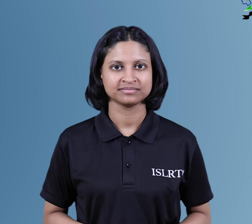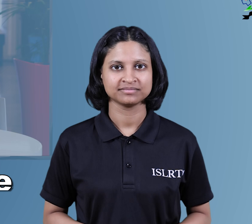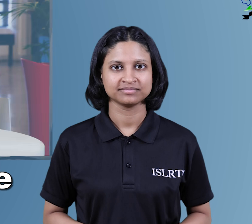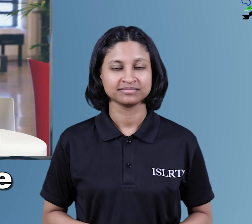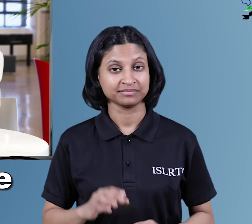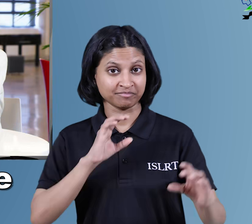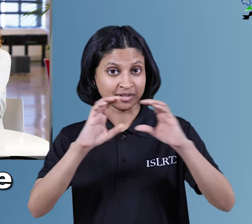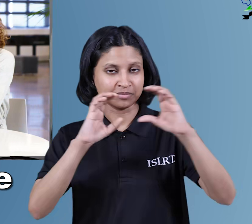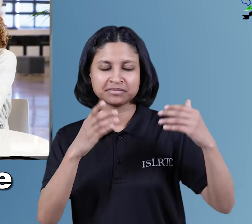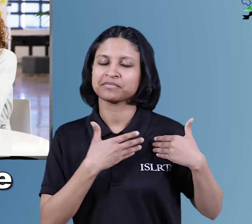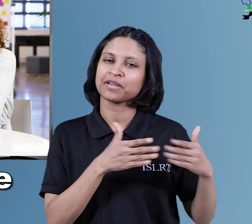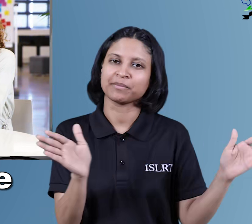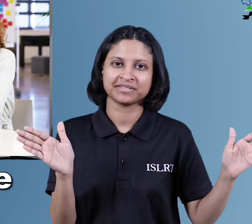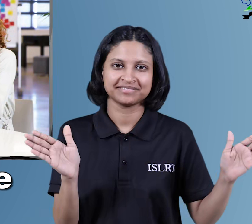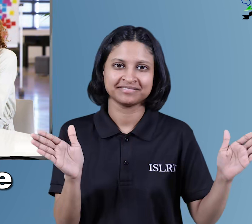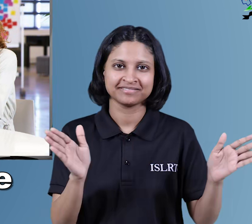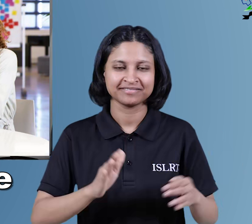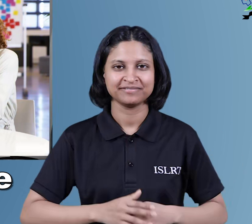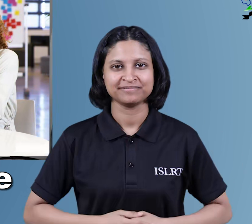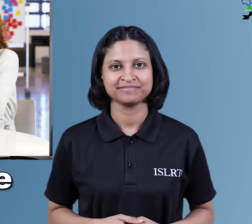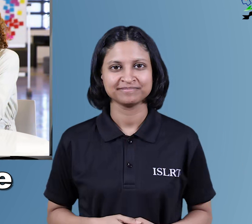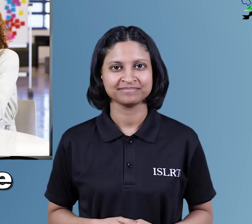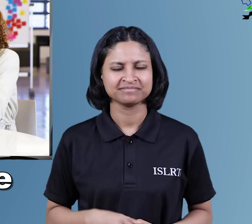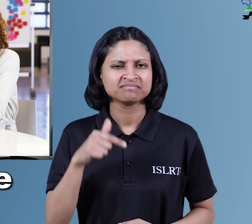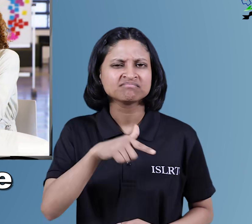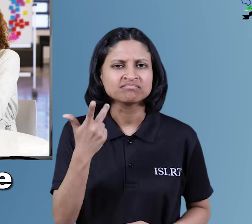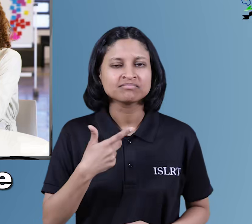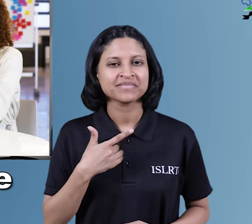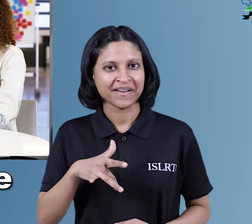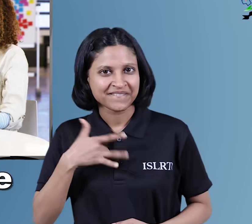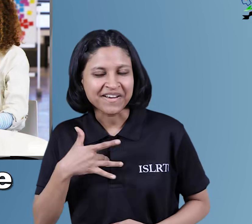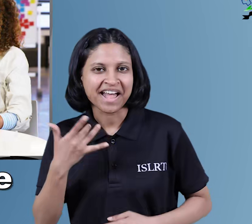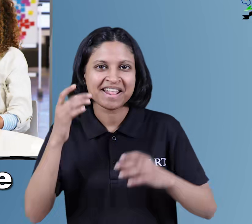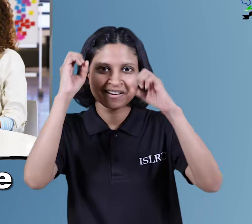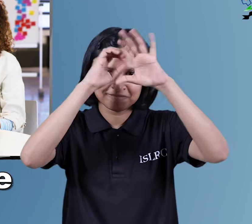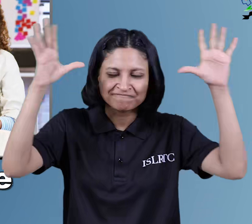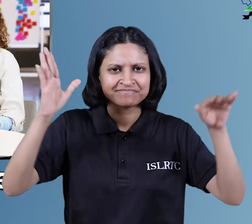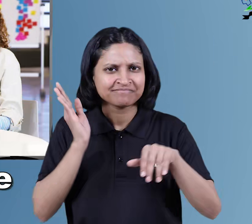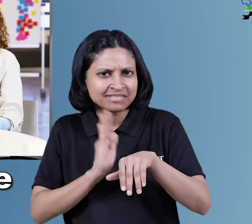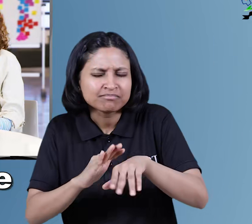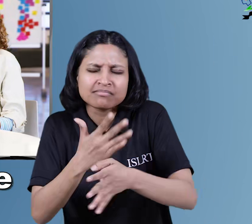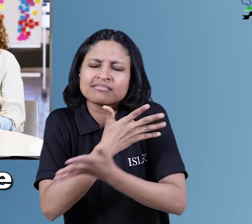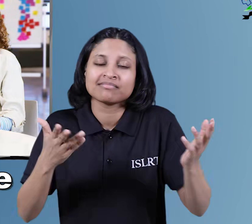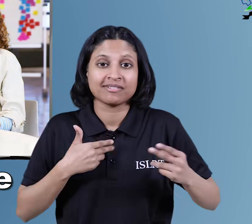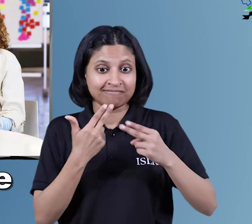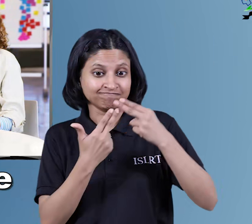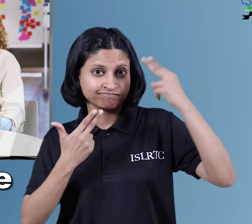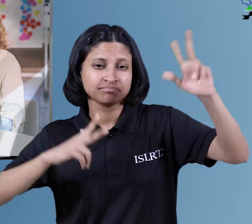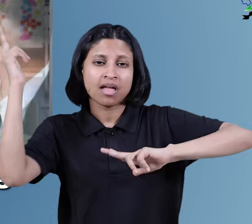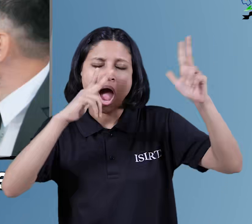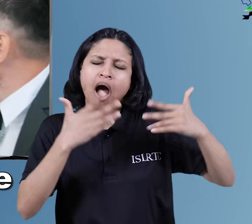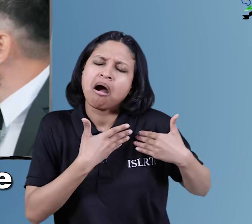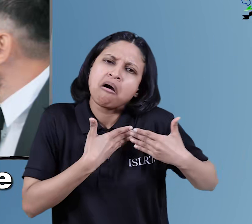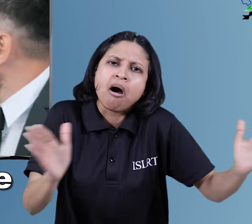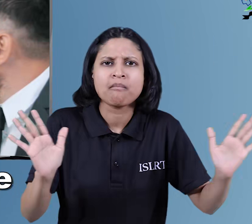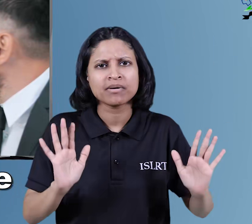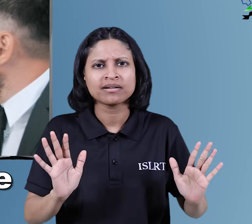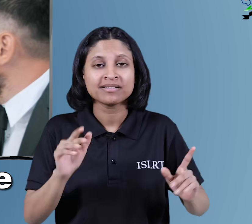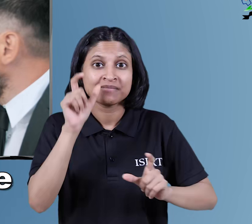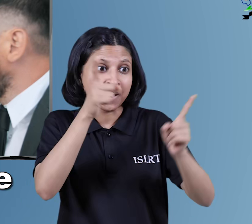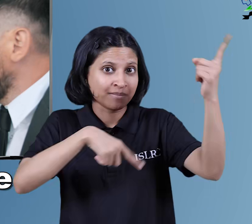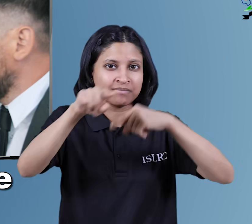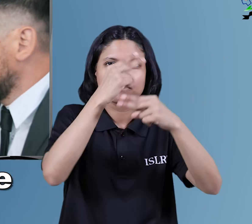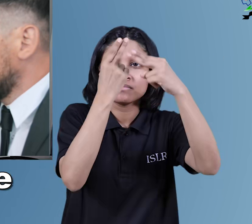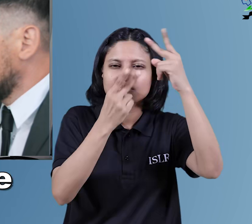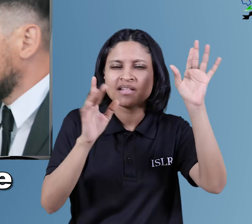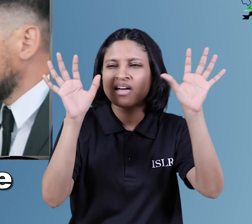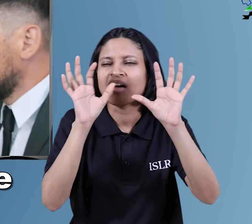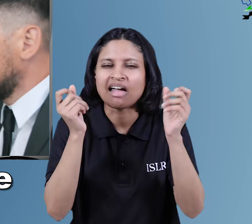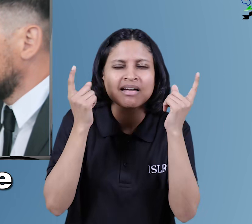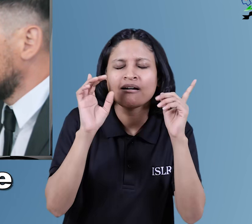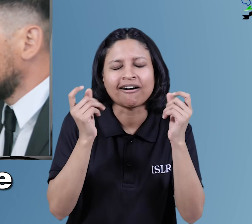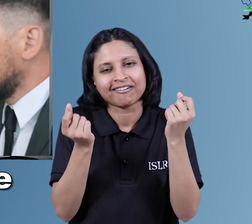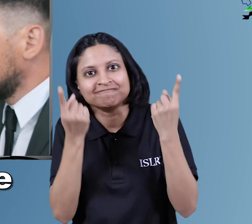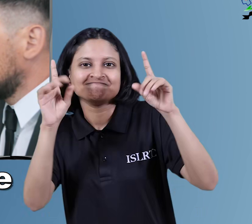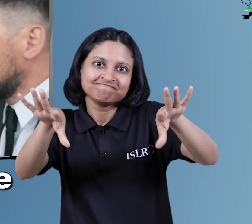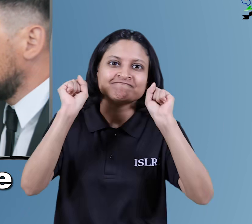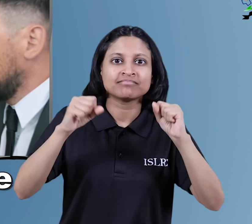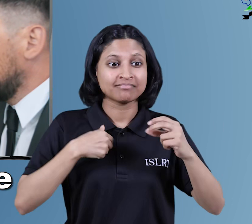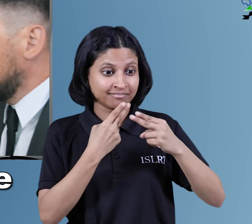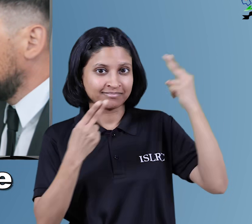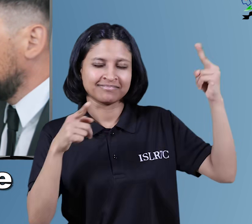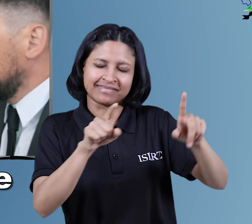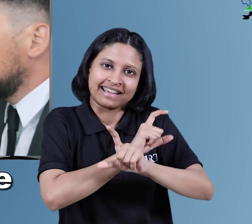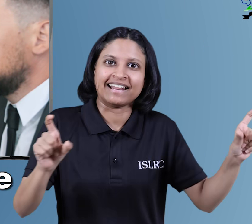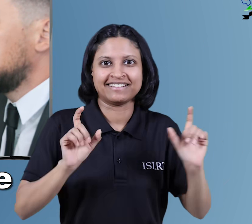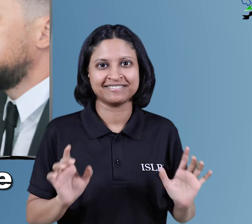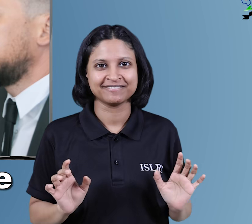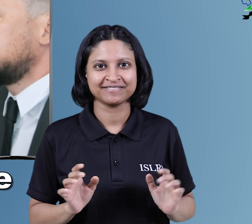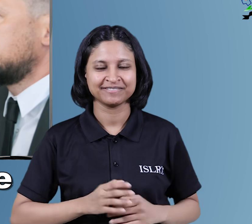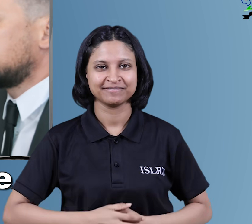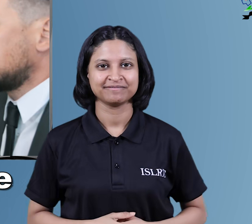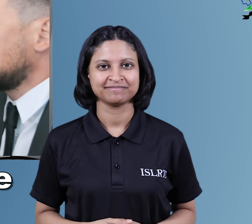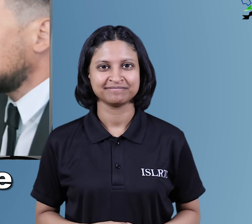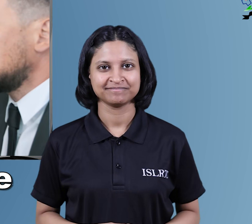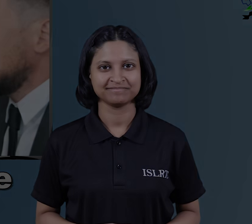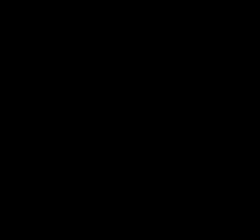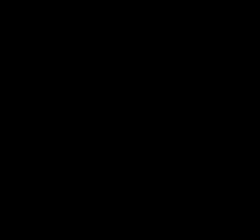Communicative Communicative refers to being open and willing to share information, thoughts or feelings with others in a clear and understandable way, making it easy for others to grasp the intended message.